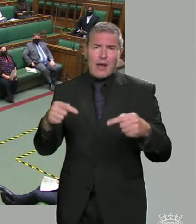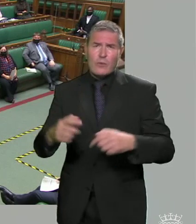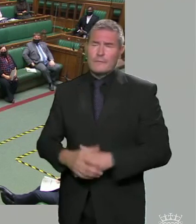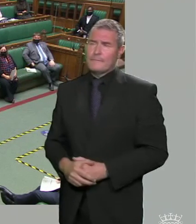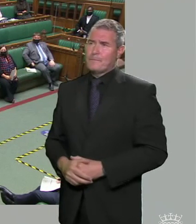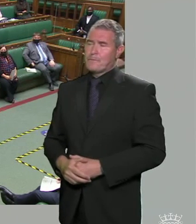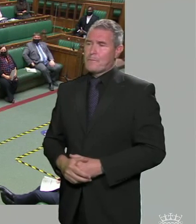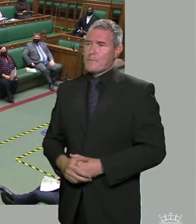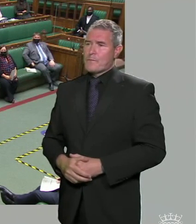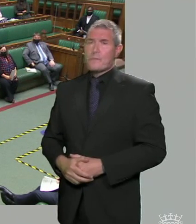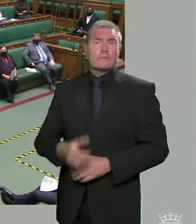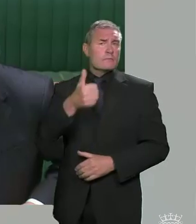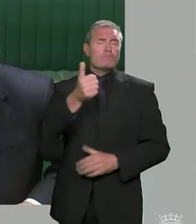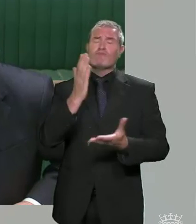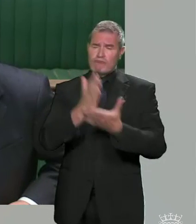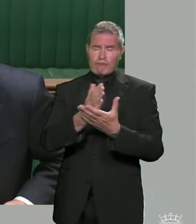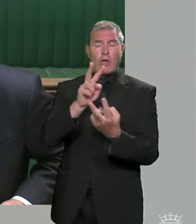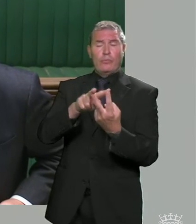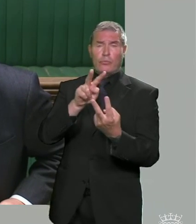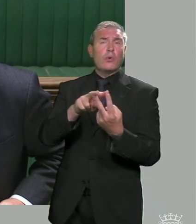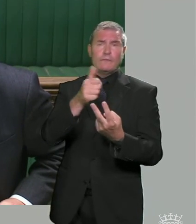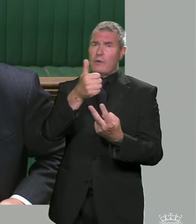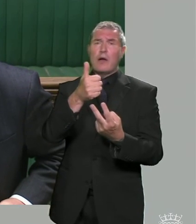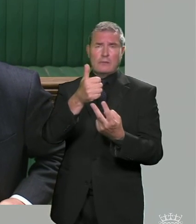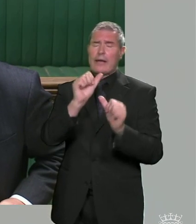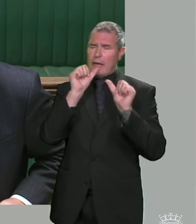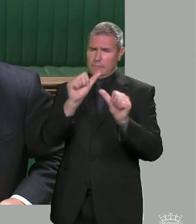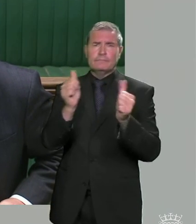Yes, of course. I can give assurances on both counts.